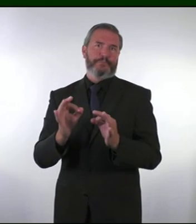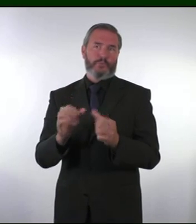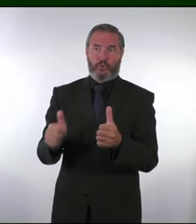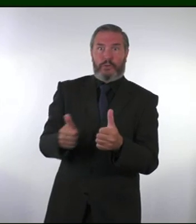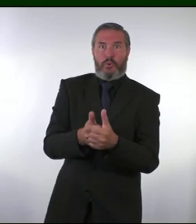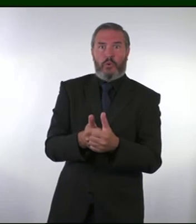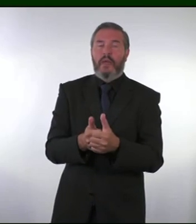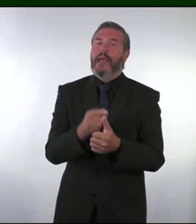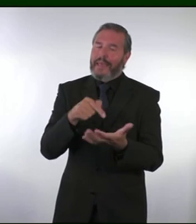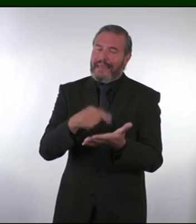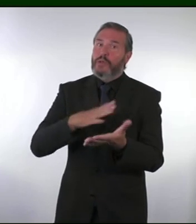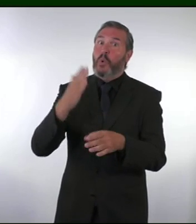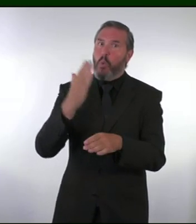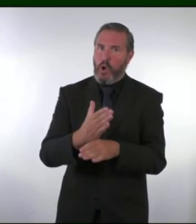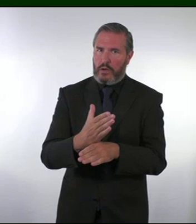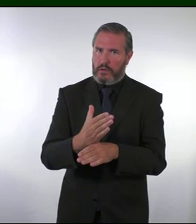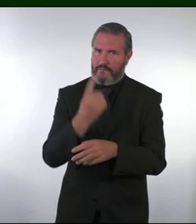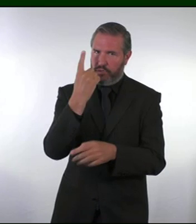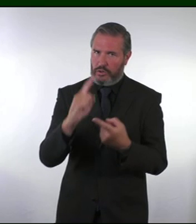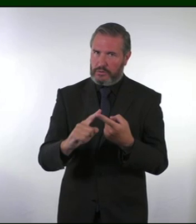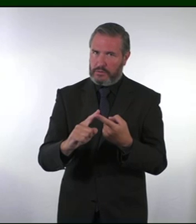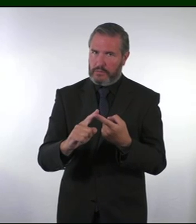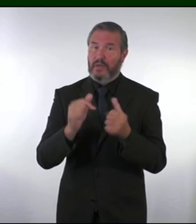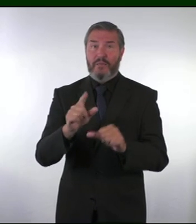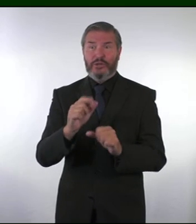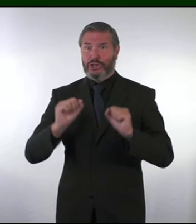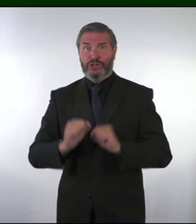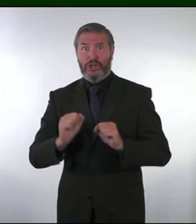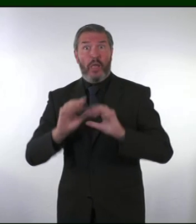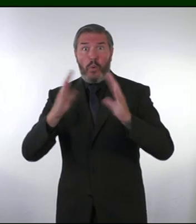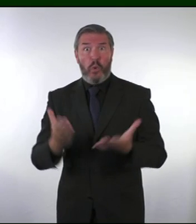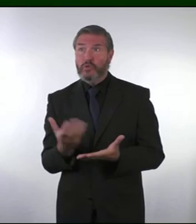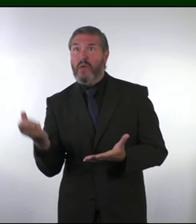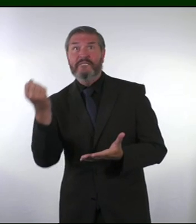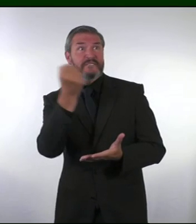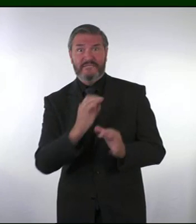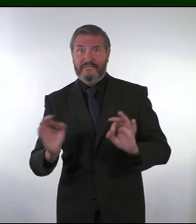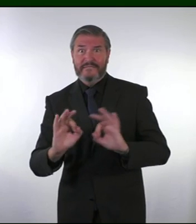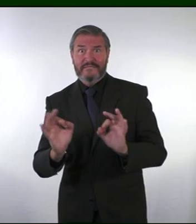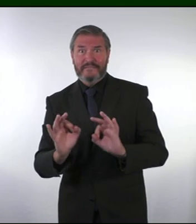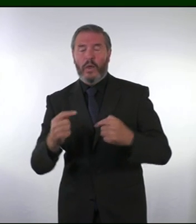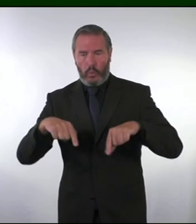If we can get it to work, it will be a fine thing, but there is not one anywhere in the world so far.